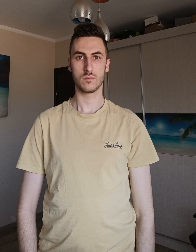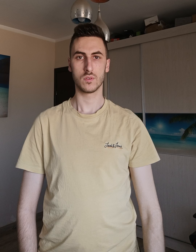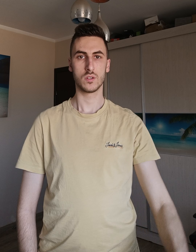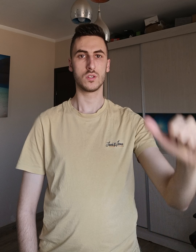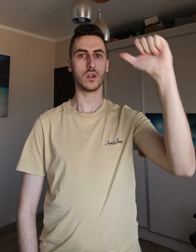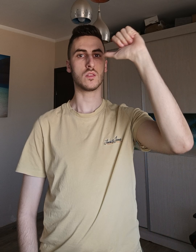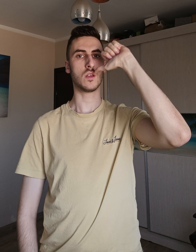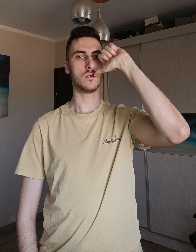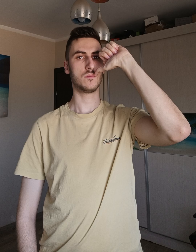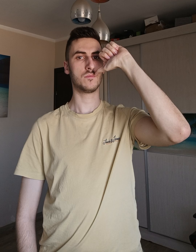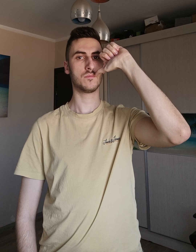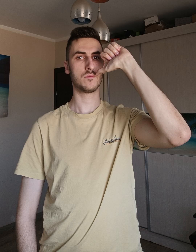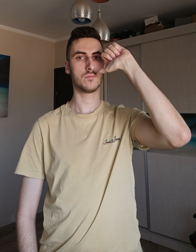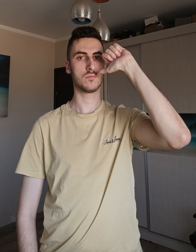לשתות